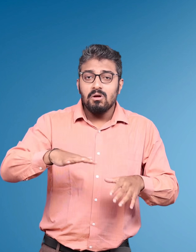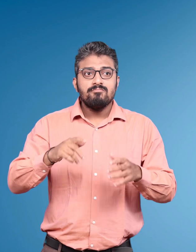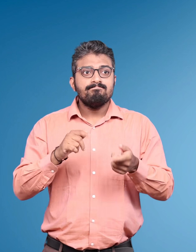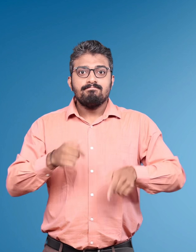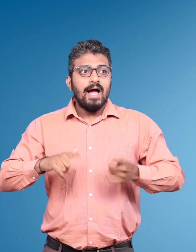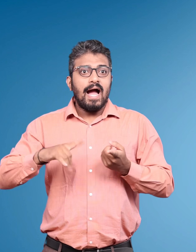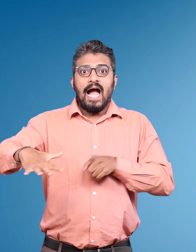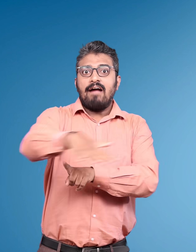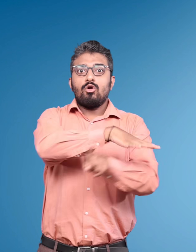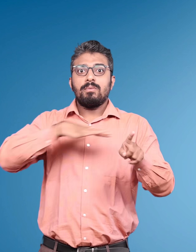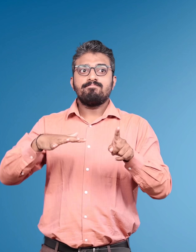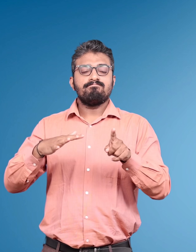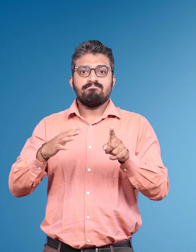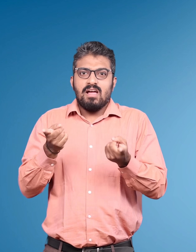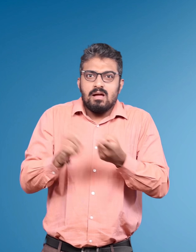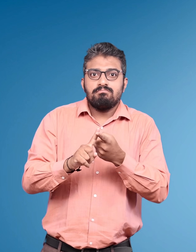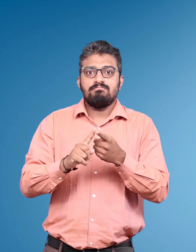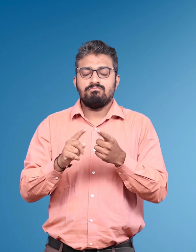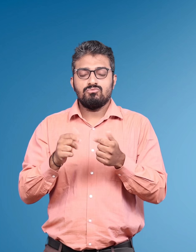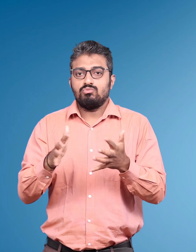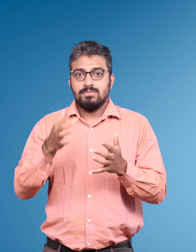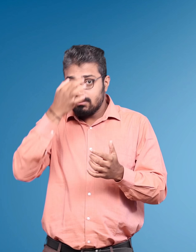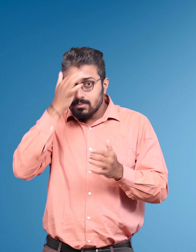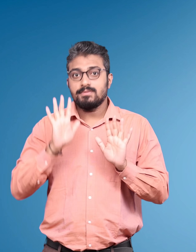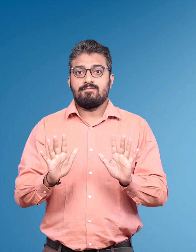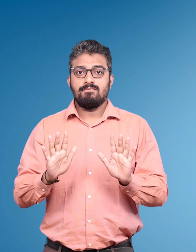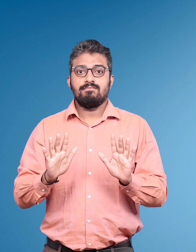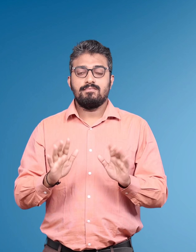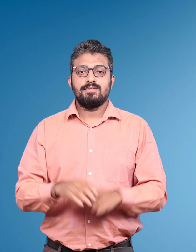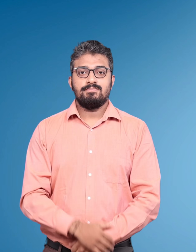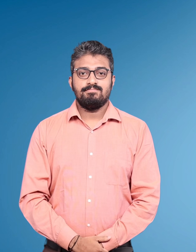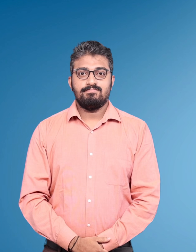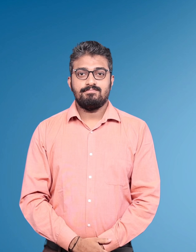and endangers our life and the environment.